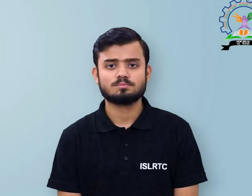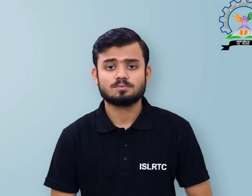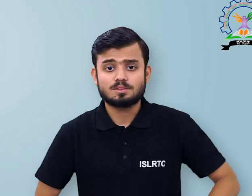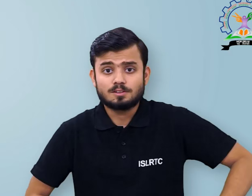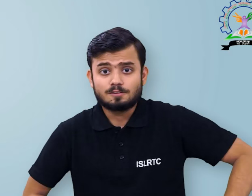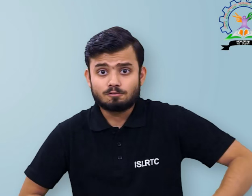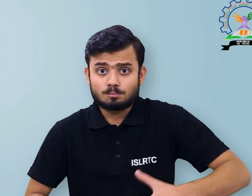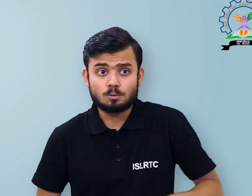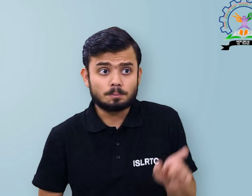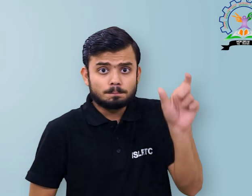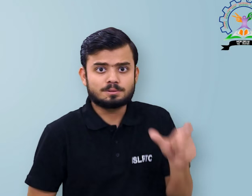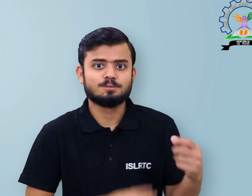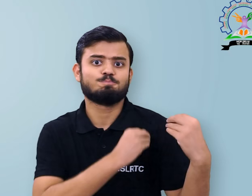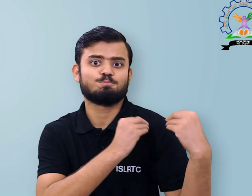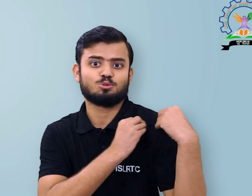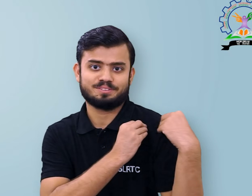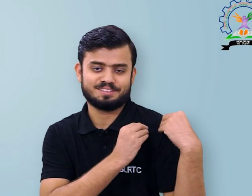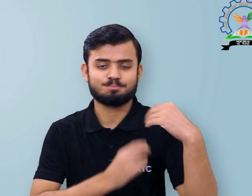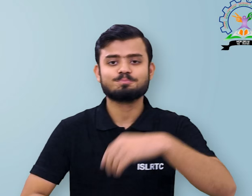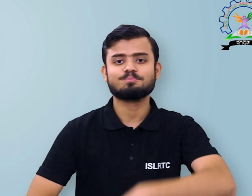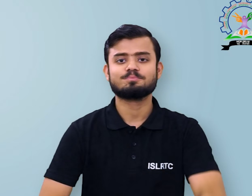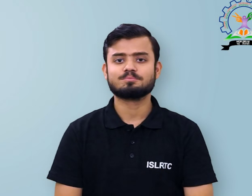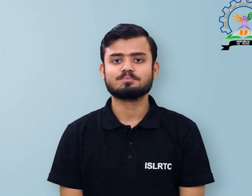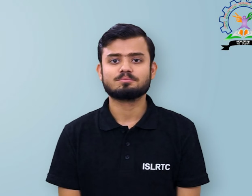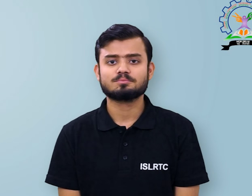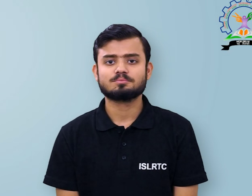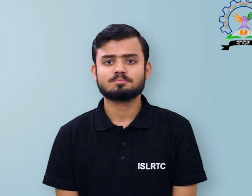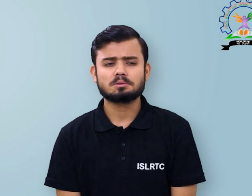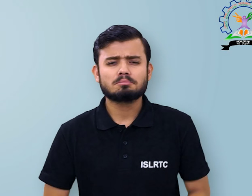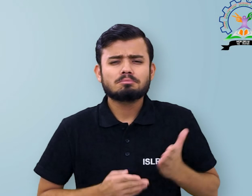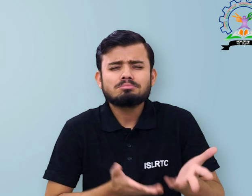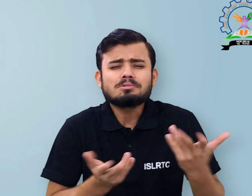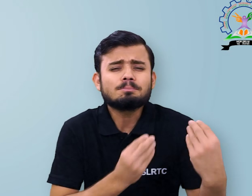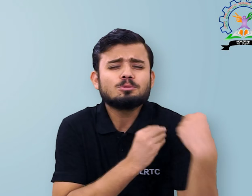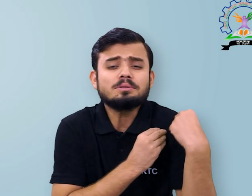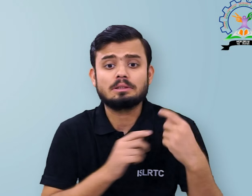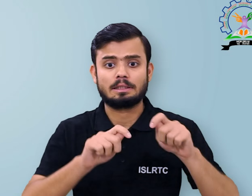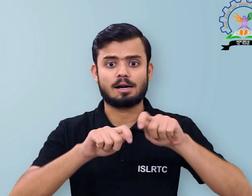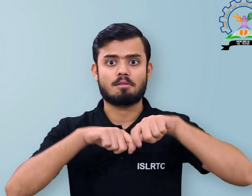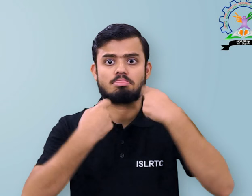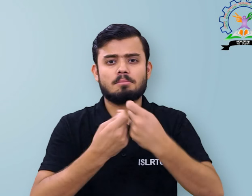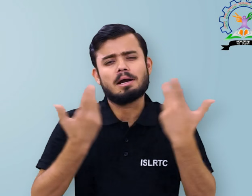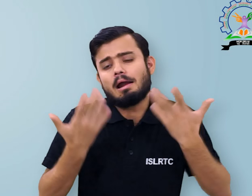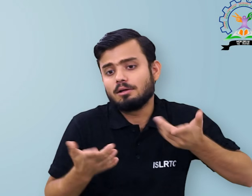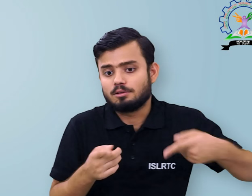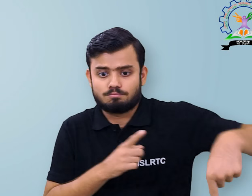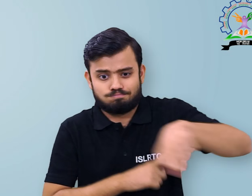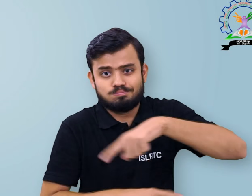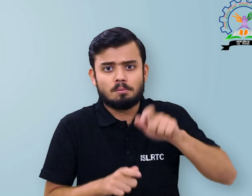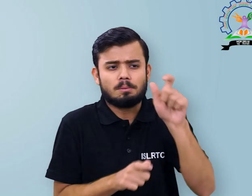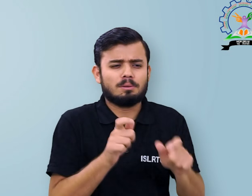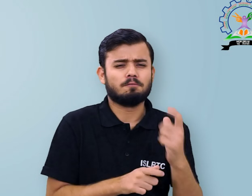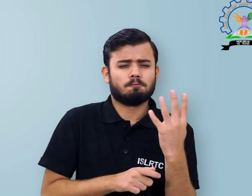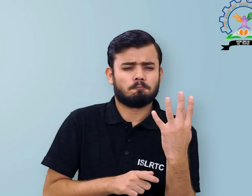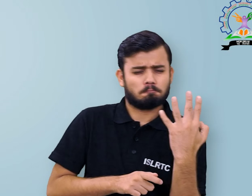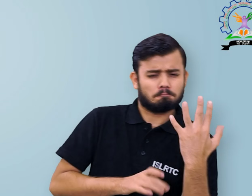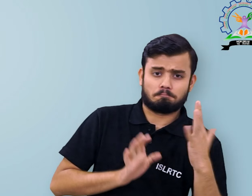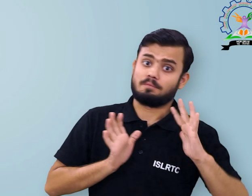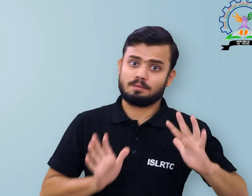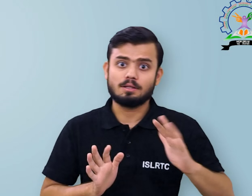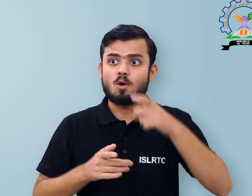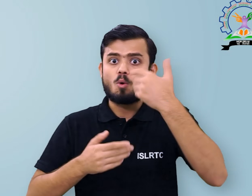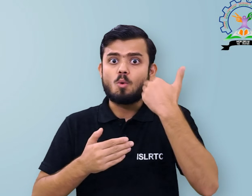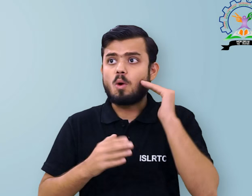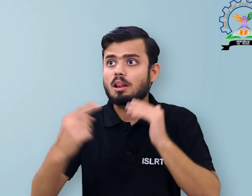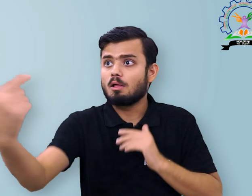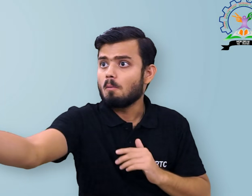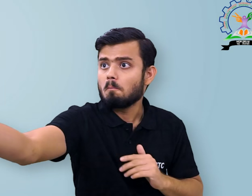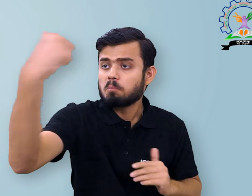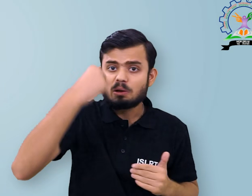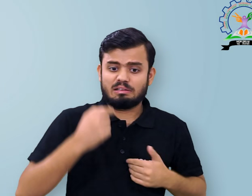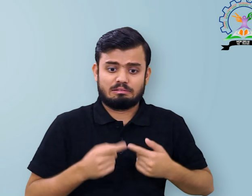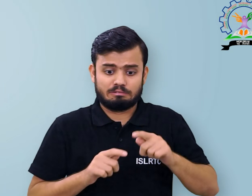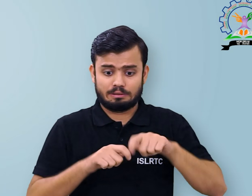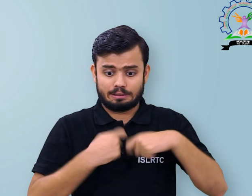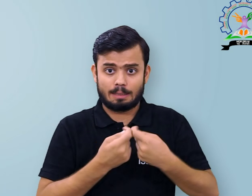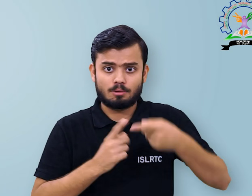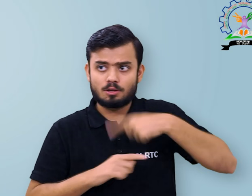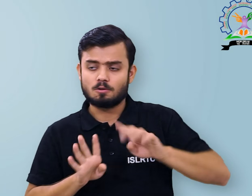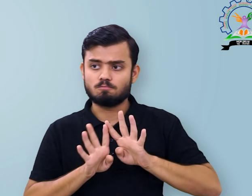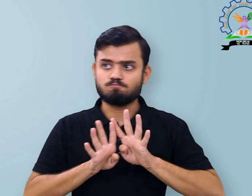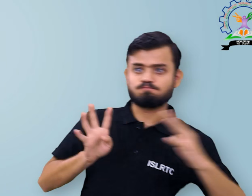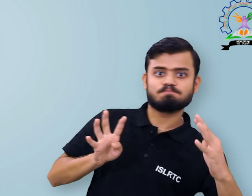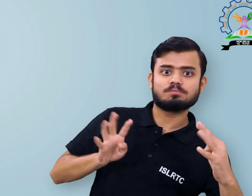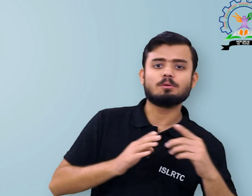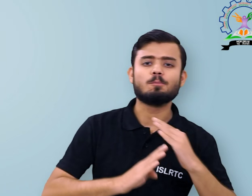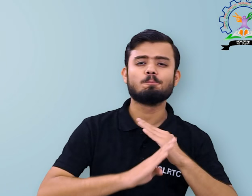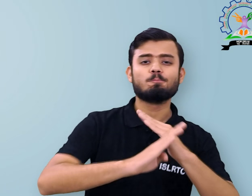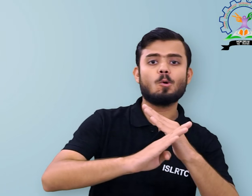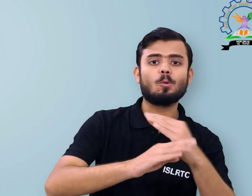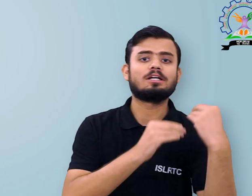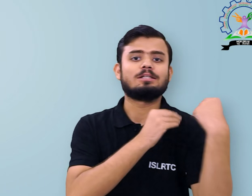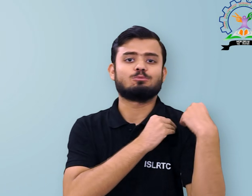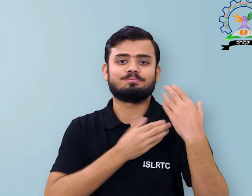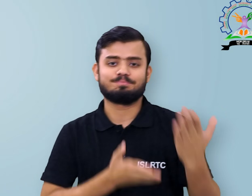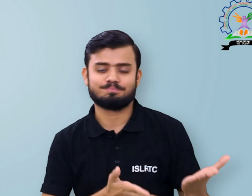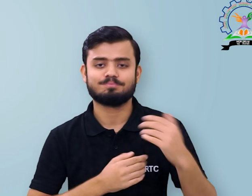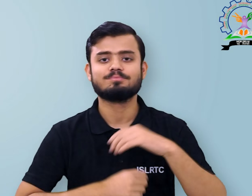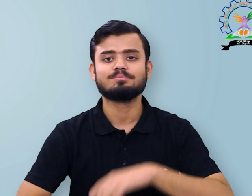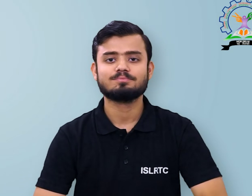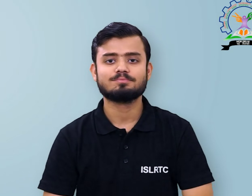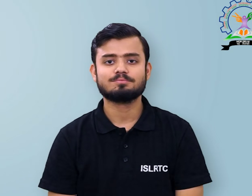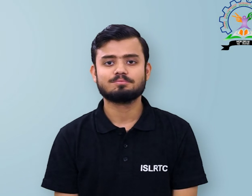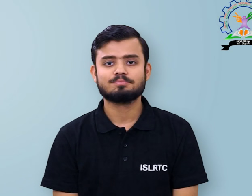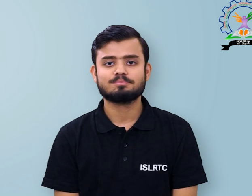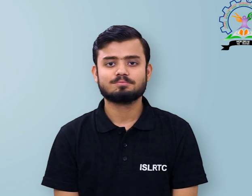Defender In football, a defender is a player who plays in the back of the field and is responsible for preventing the opposing team from scoring.